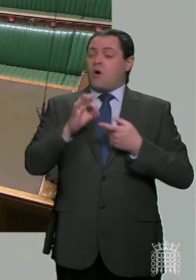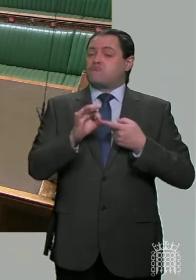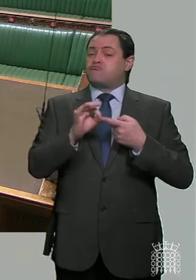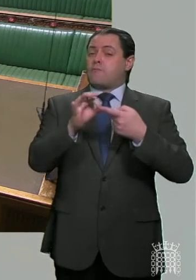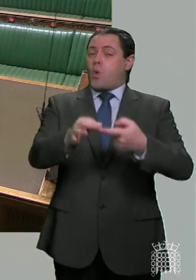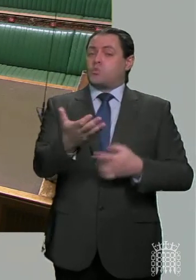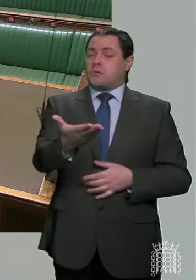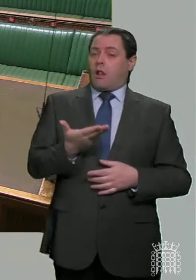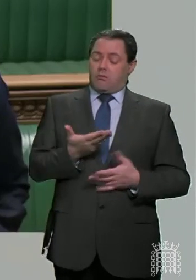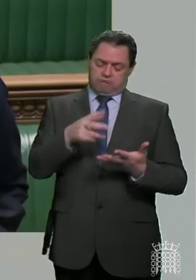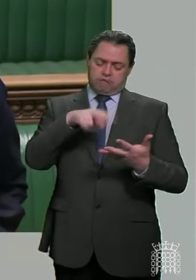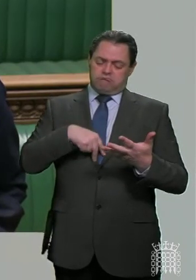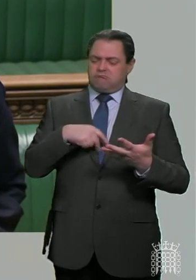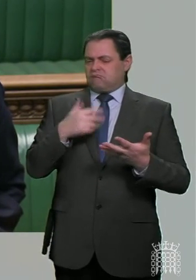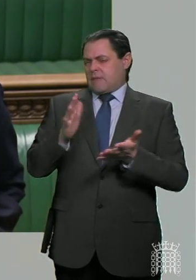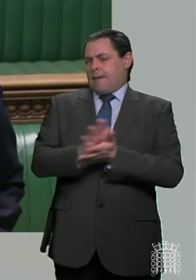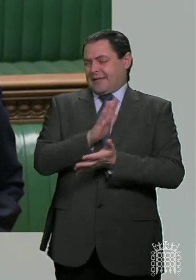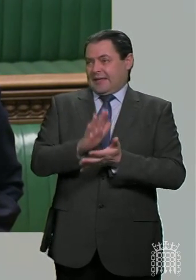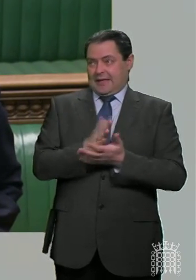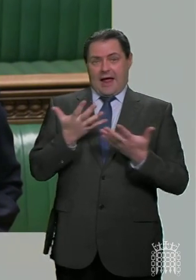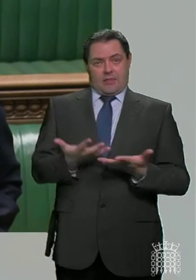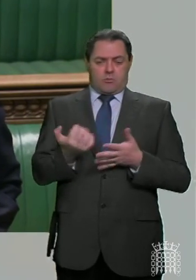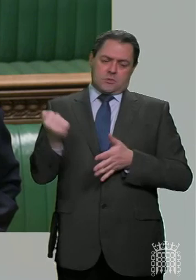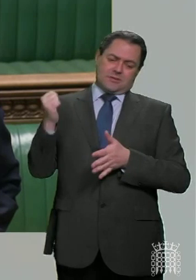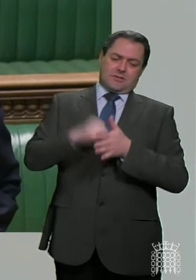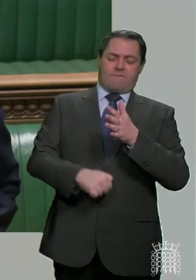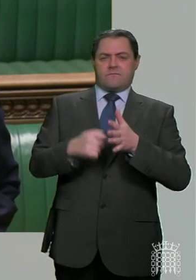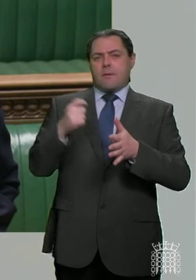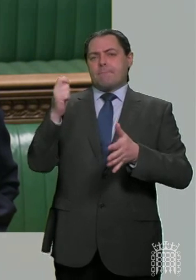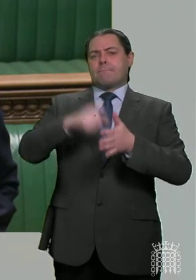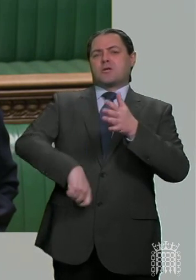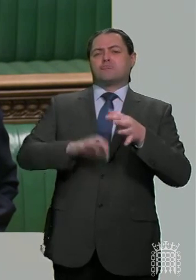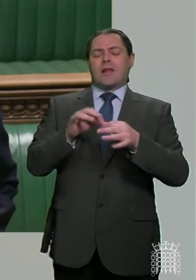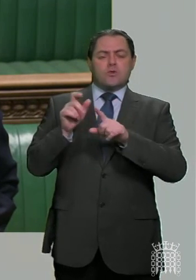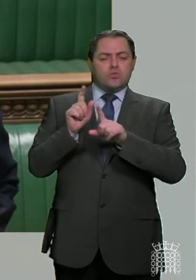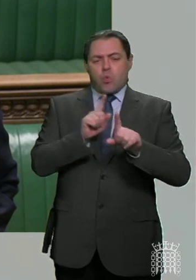What we are already doing is introducing tougher sanctions on stalkers.